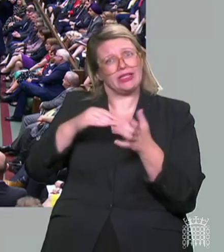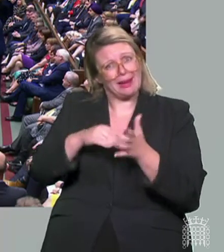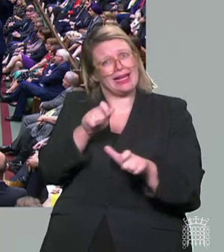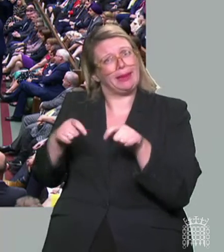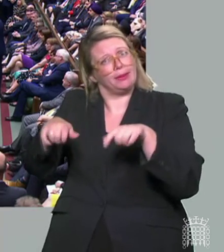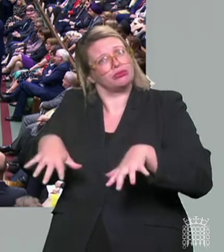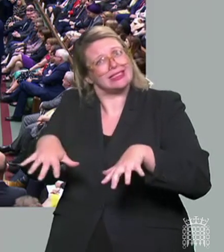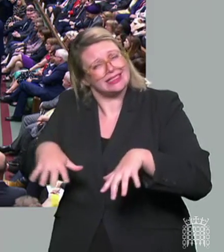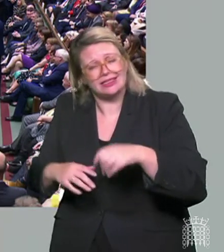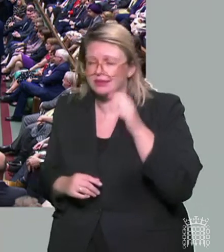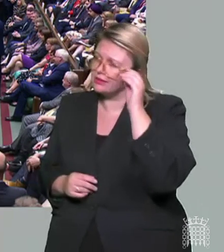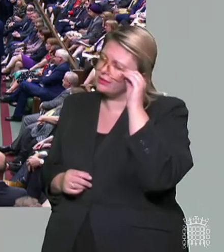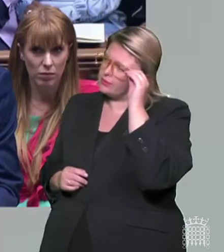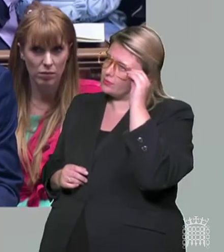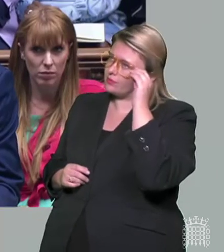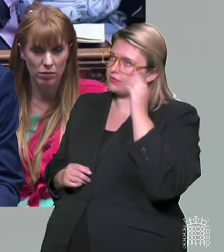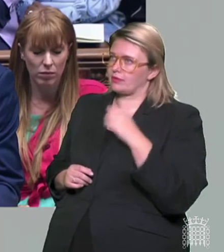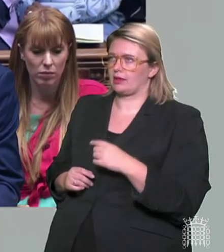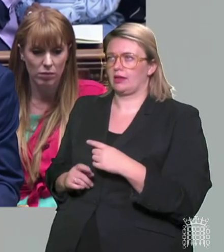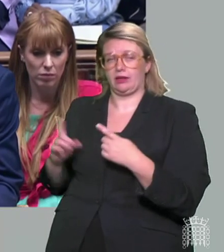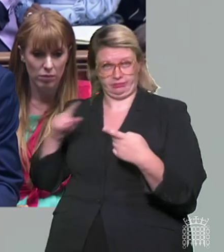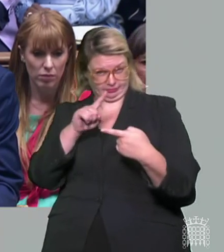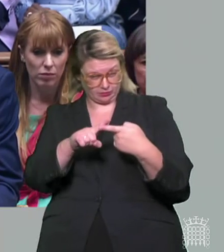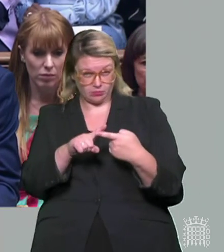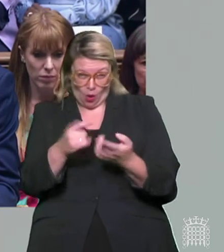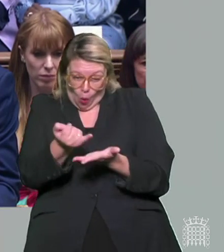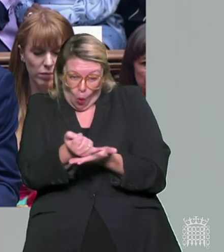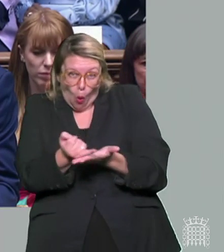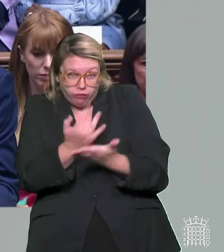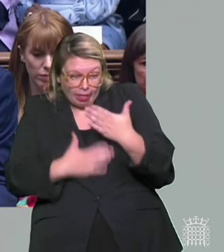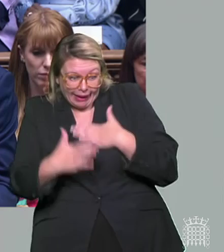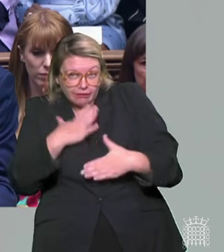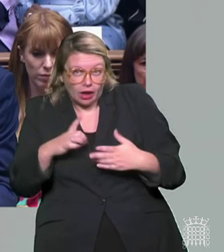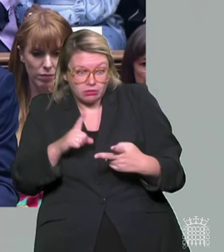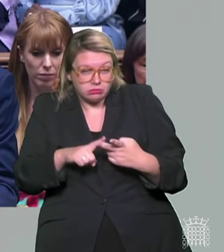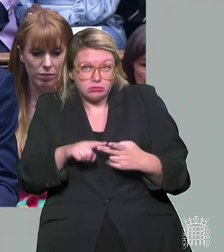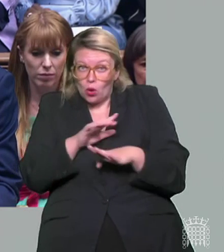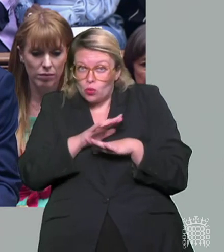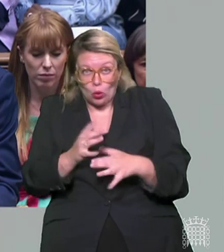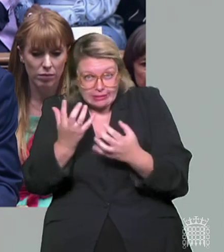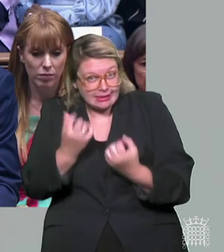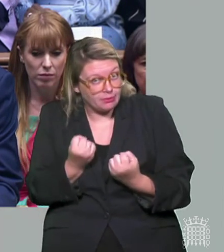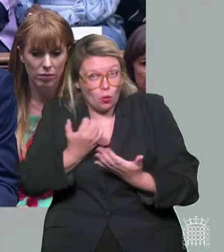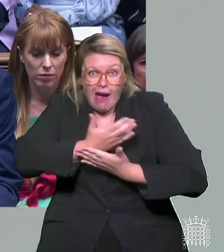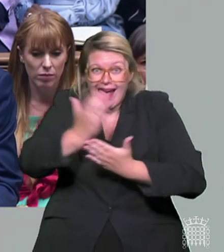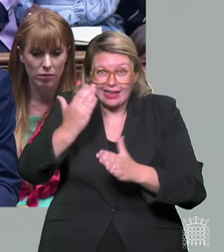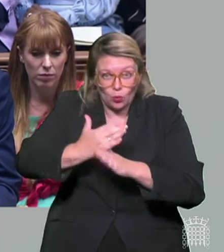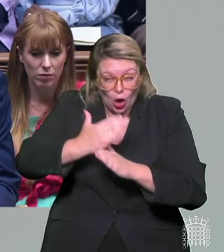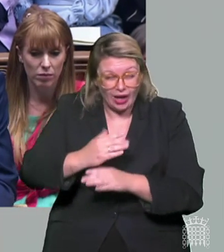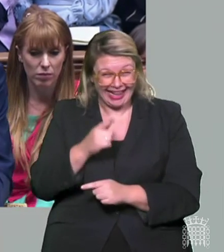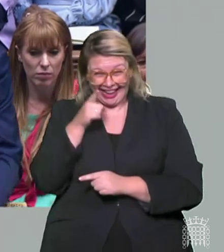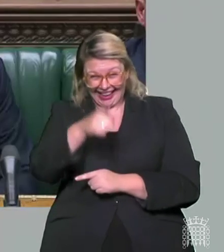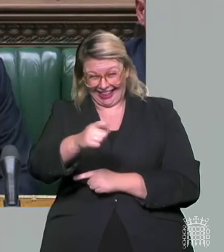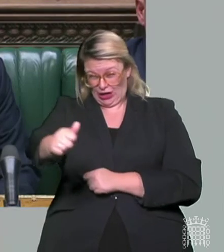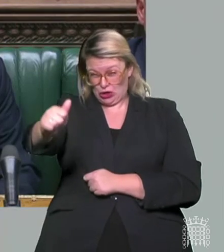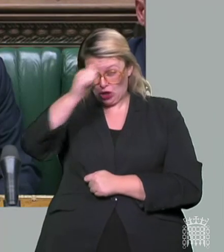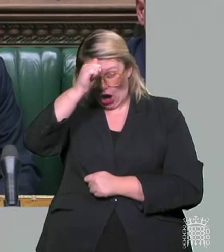Doesn’t that just sum up the Prime Minister? Awful behaviour, unacceptable in any walk of life: it is there for all to see, but he ignores it.